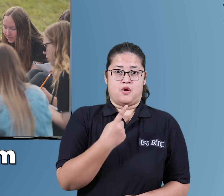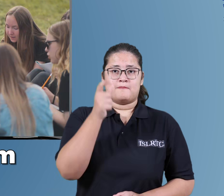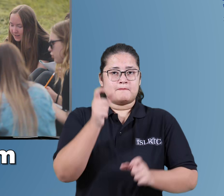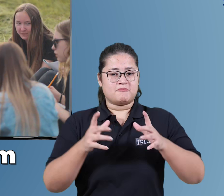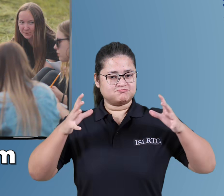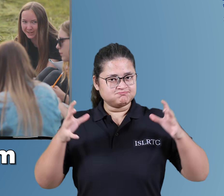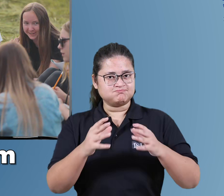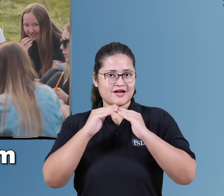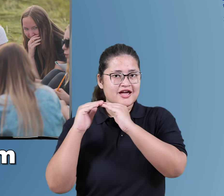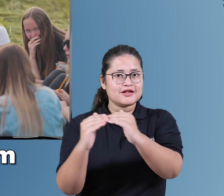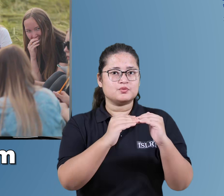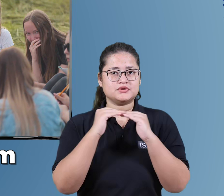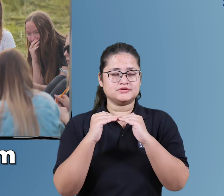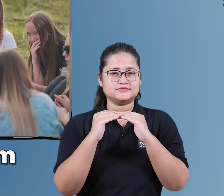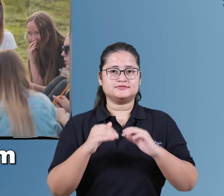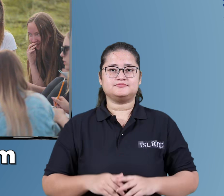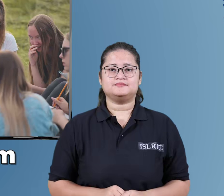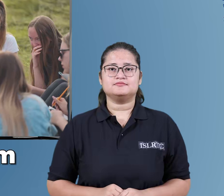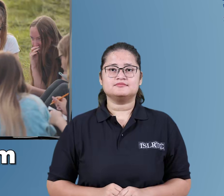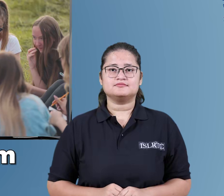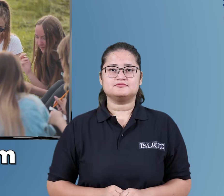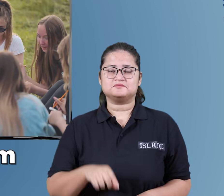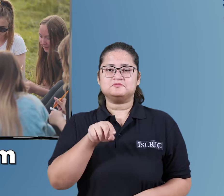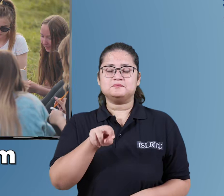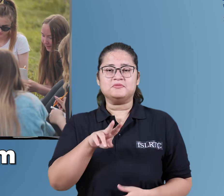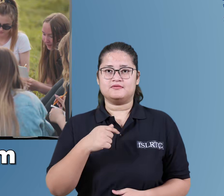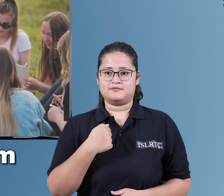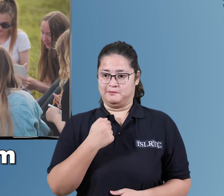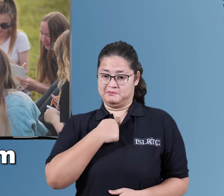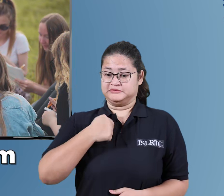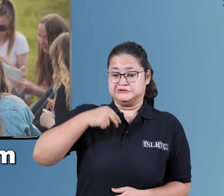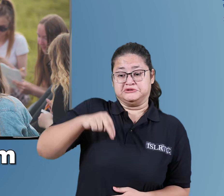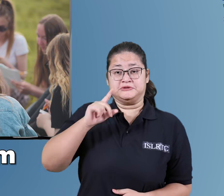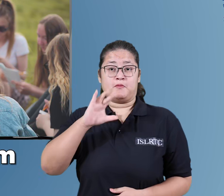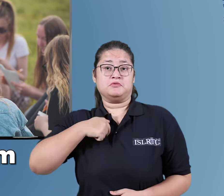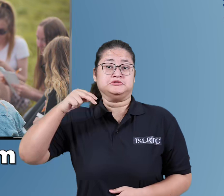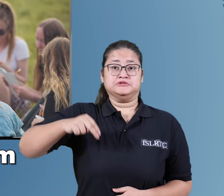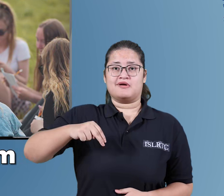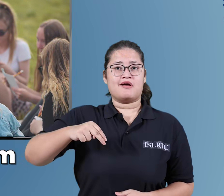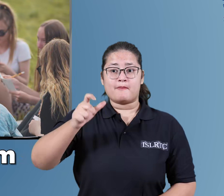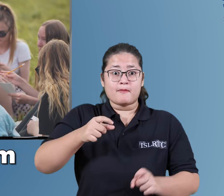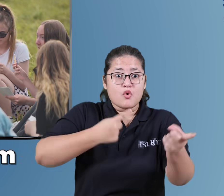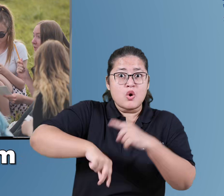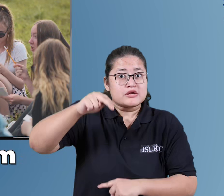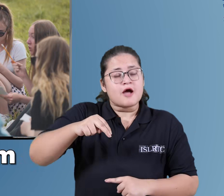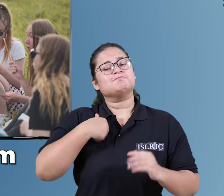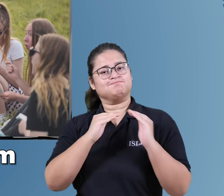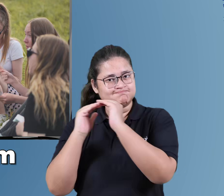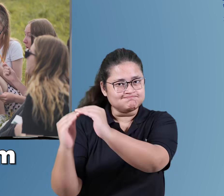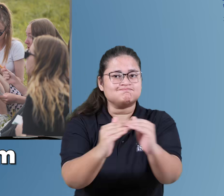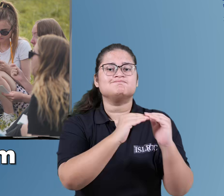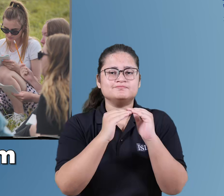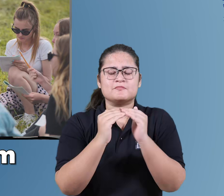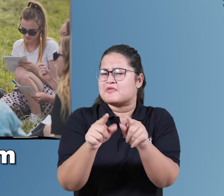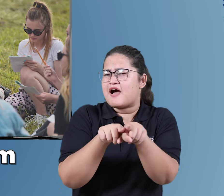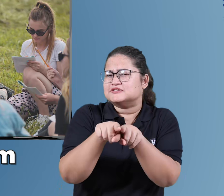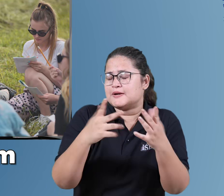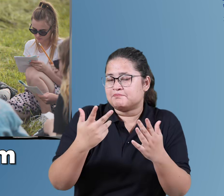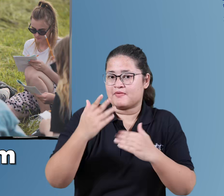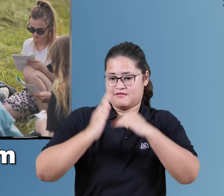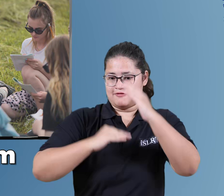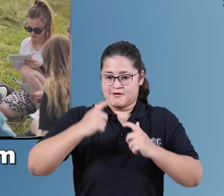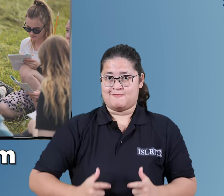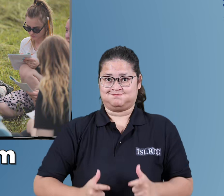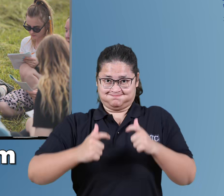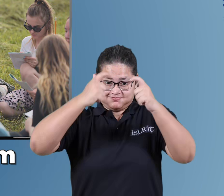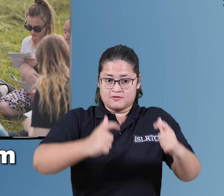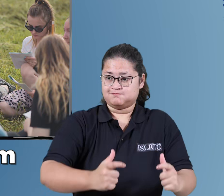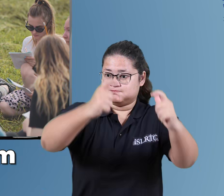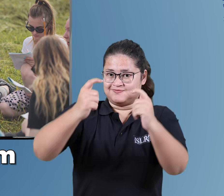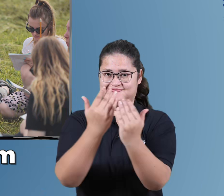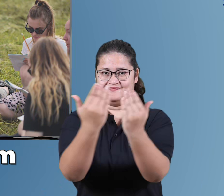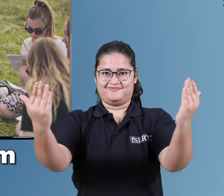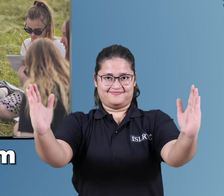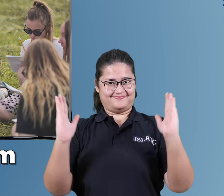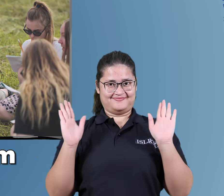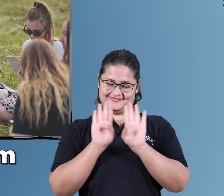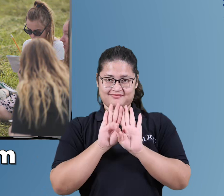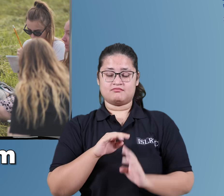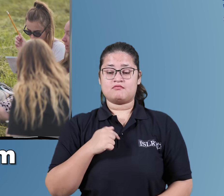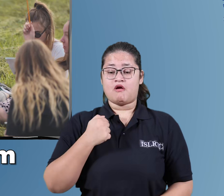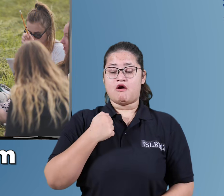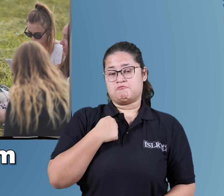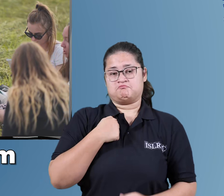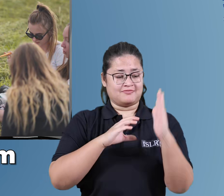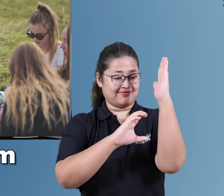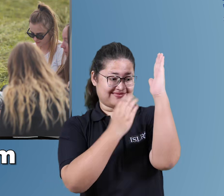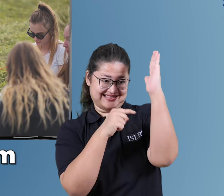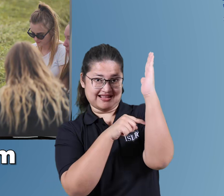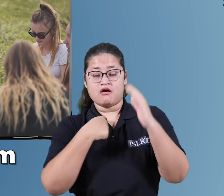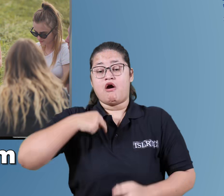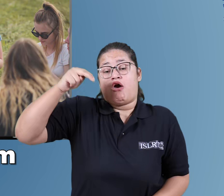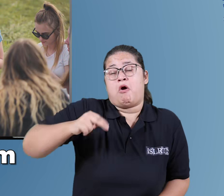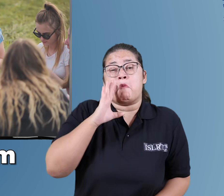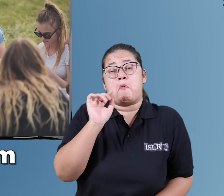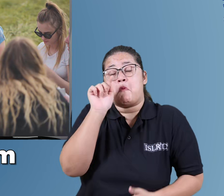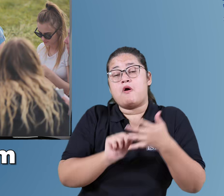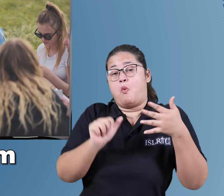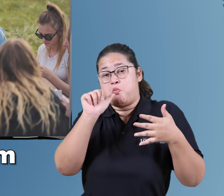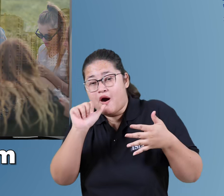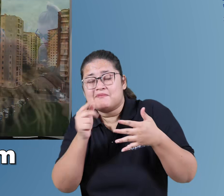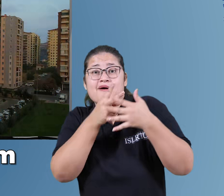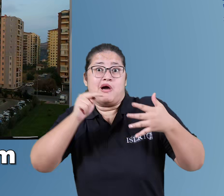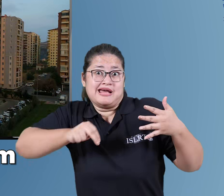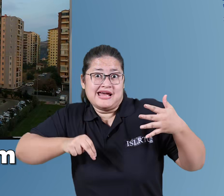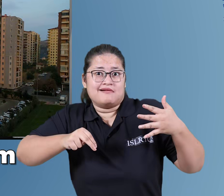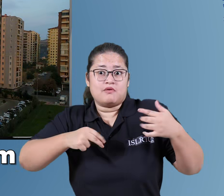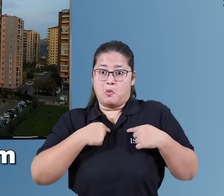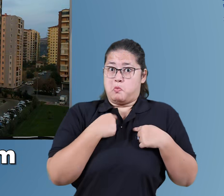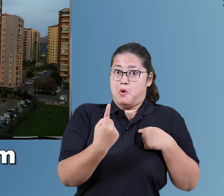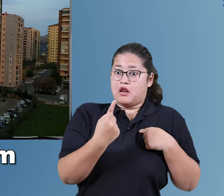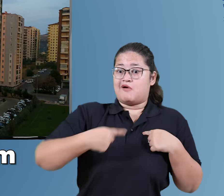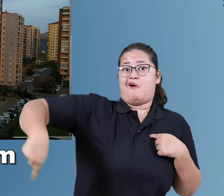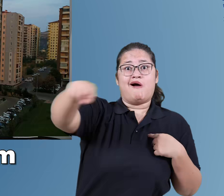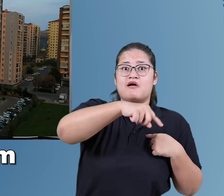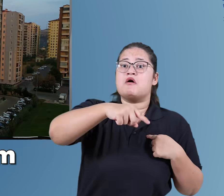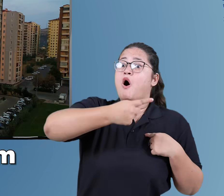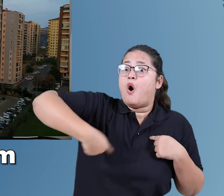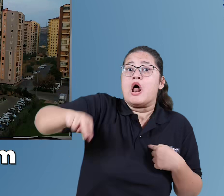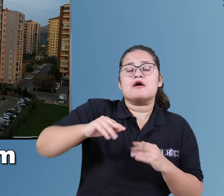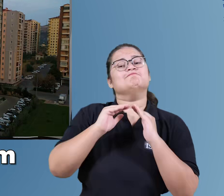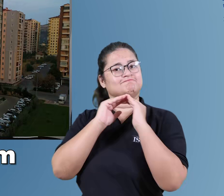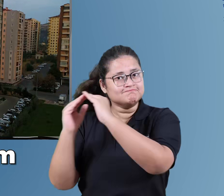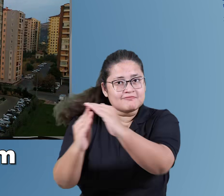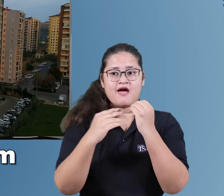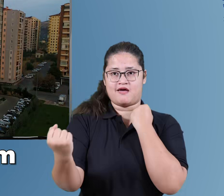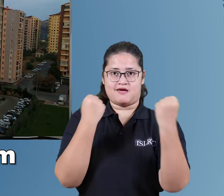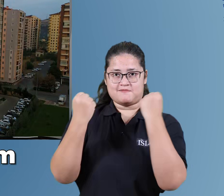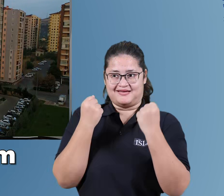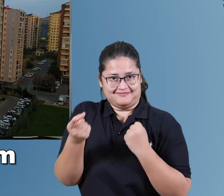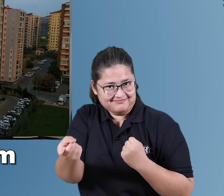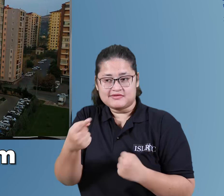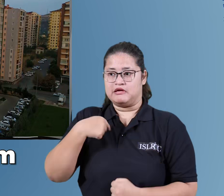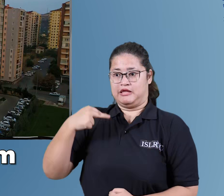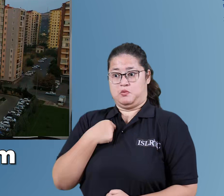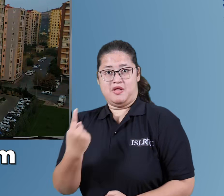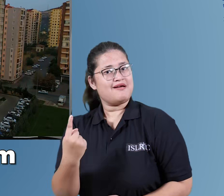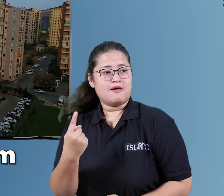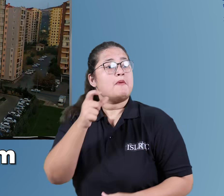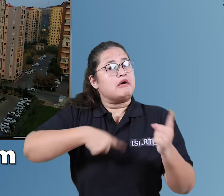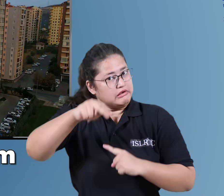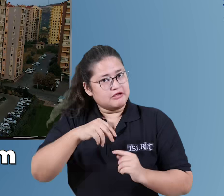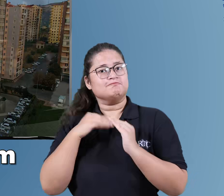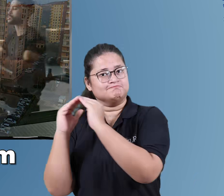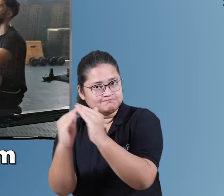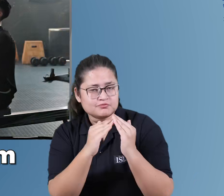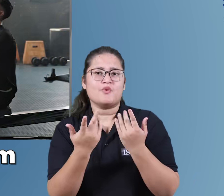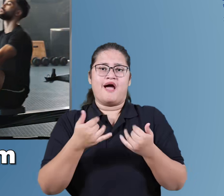Collectivism Collectivism is the practice of giving priority to groups goals rather than those of individuals. For example, in a housing society, each family is valued, with access to amenities